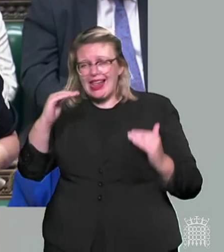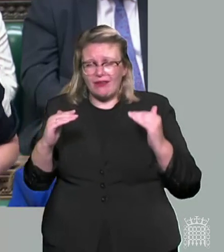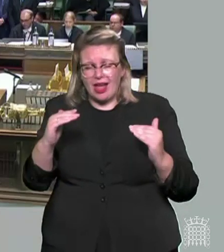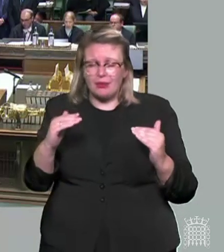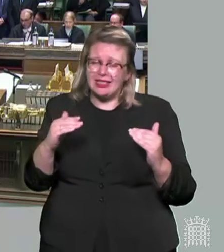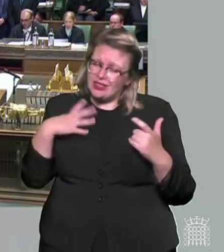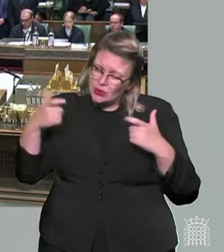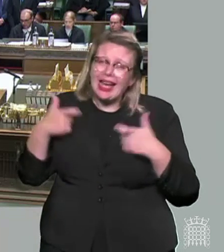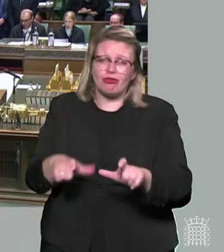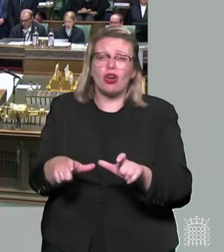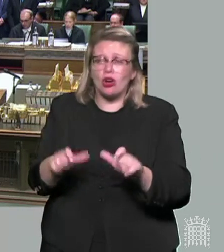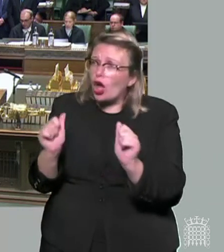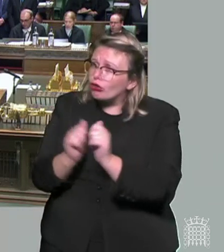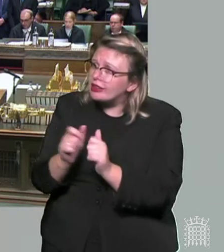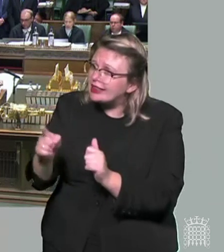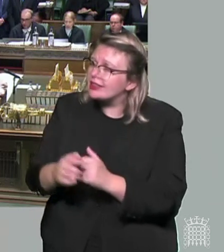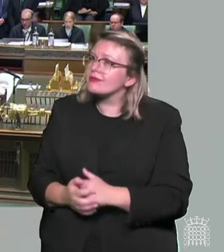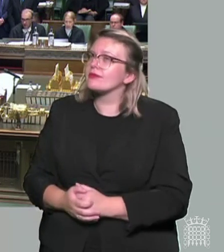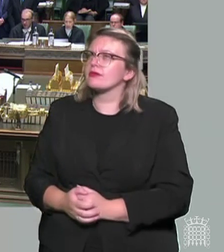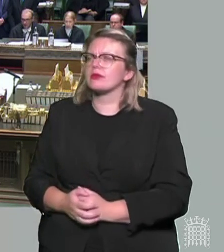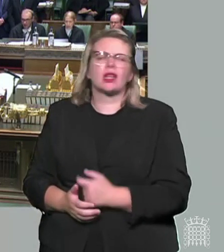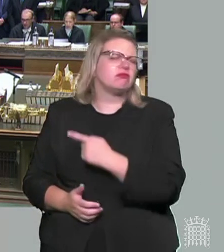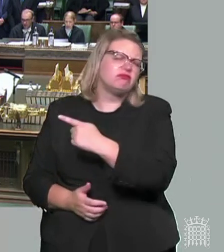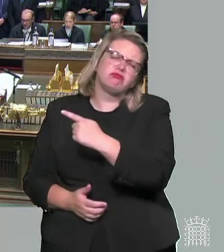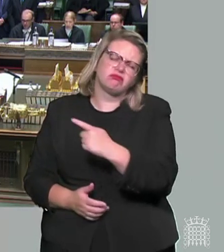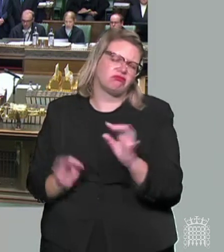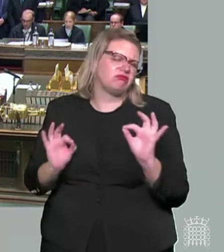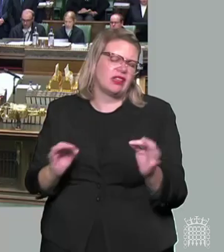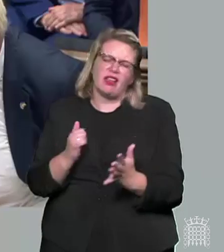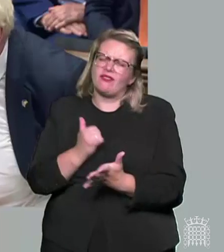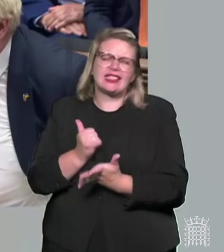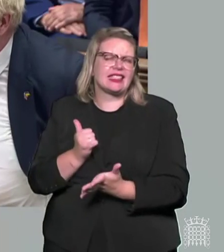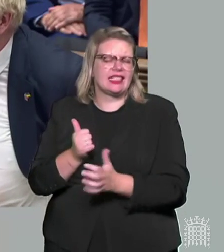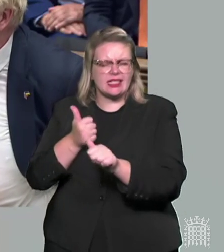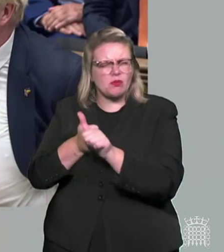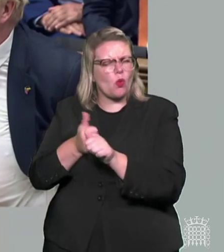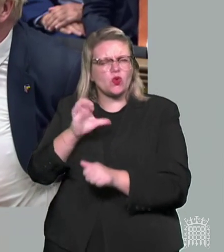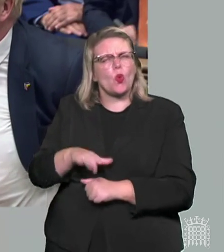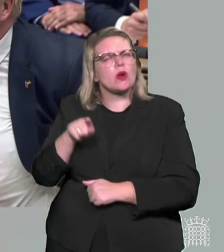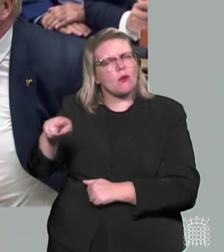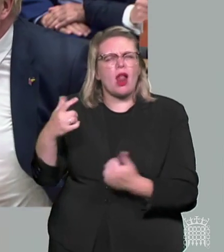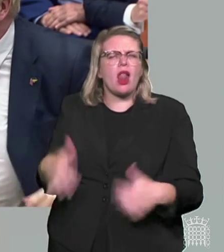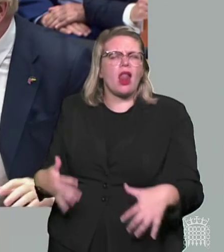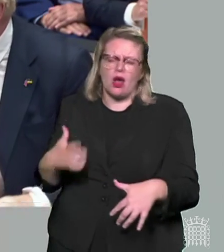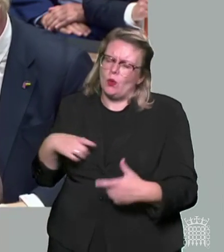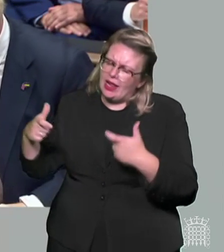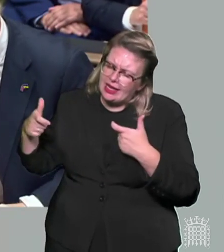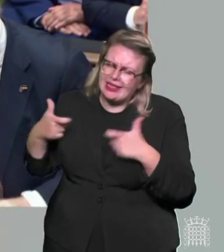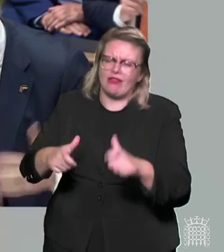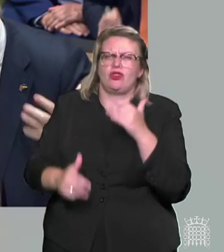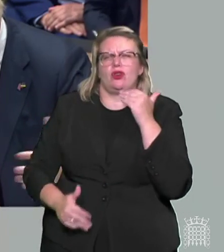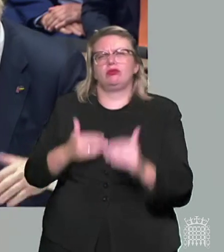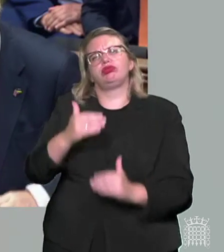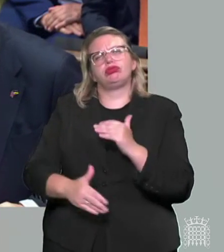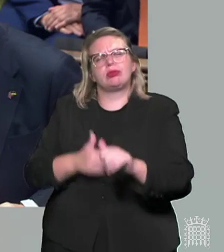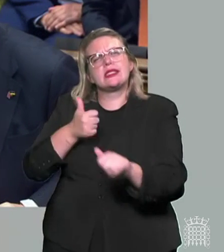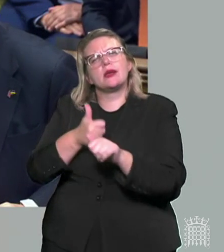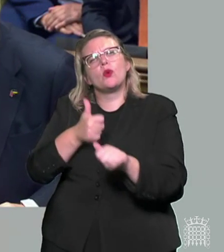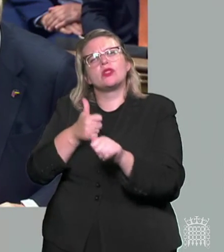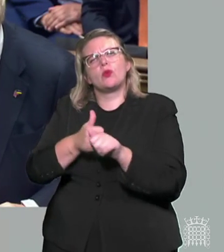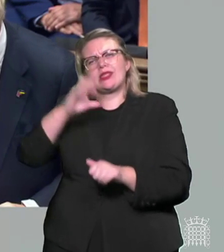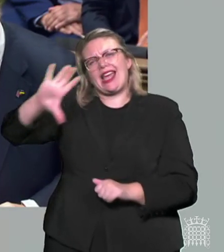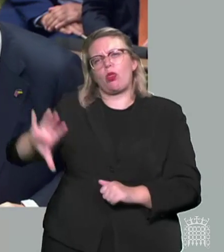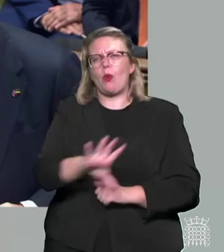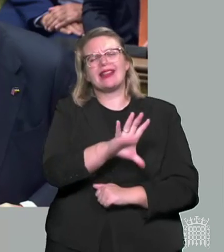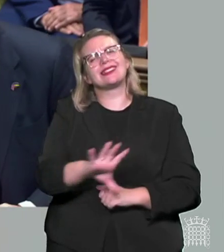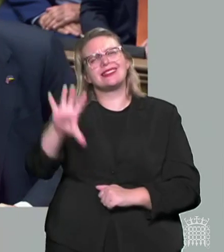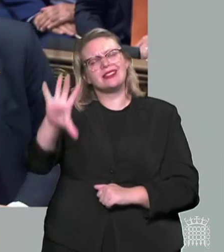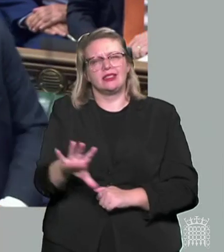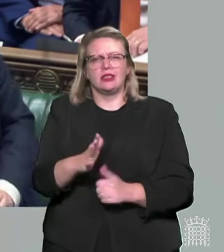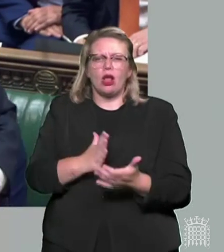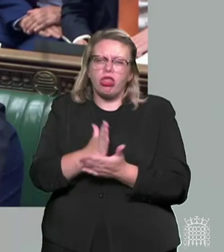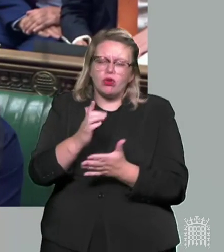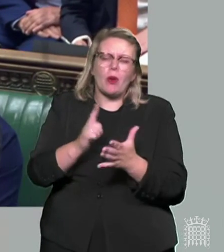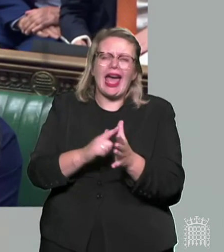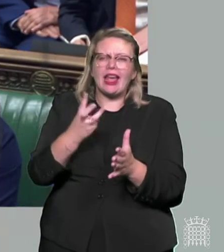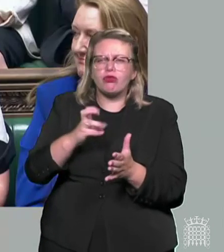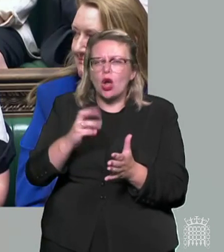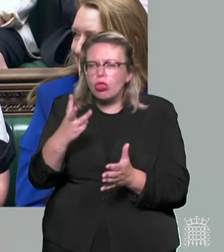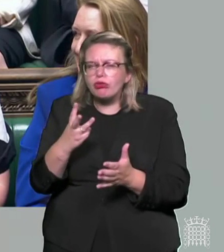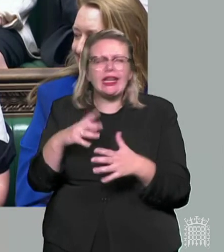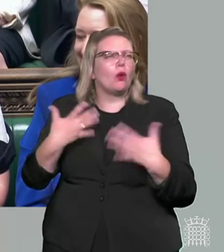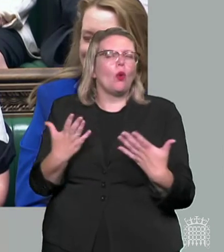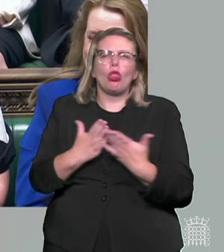My honourable Friend is a fantastic champion for Cornwall and we will continue our programme to support the greater south-west, whether through the A303 or broadband.